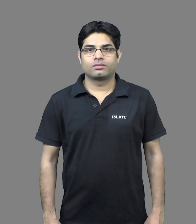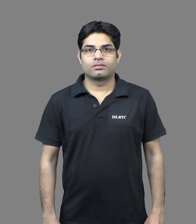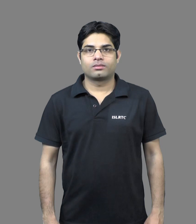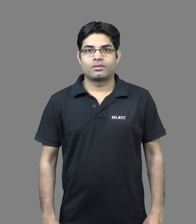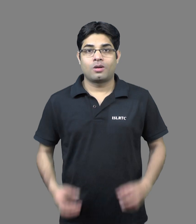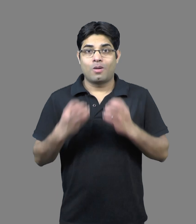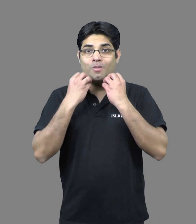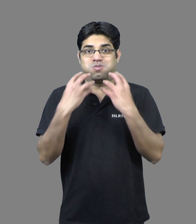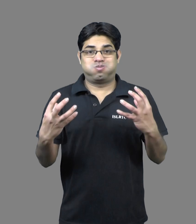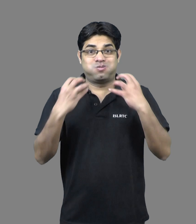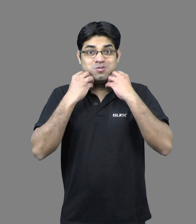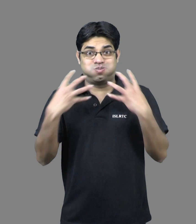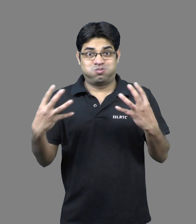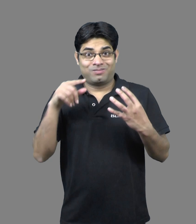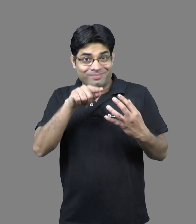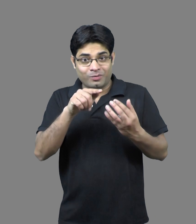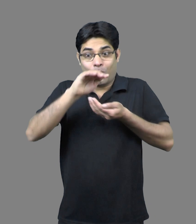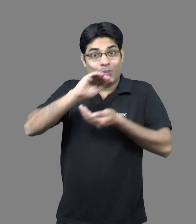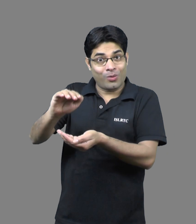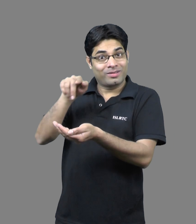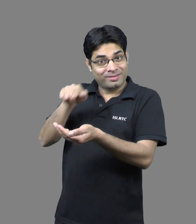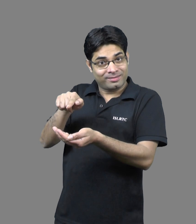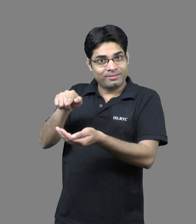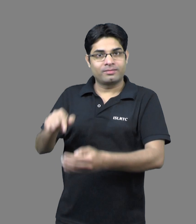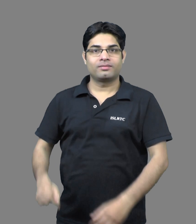Tadpole